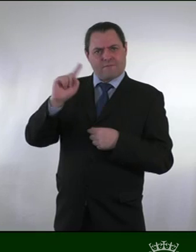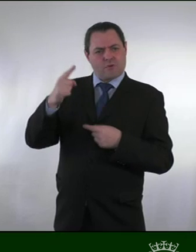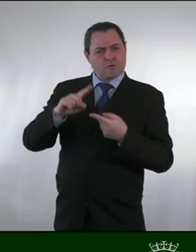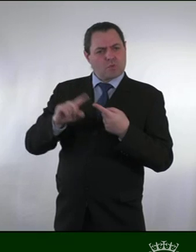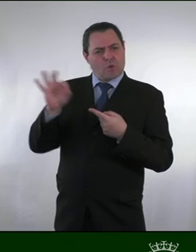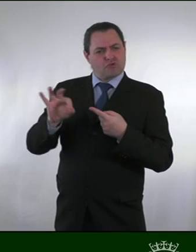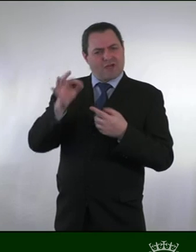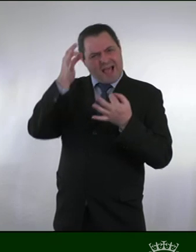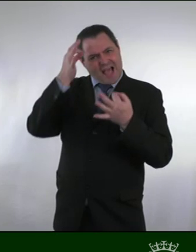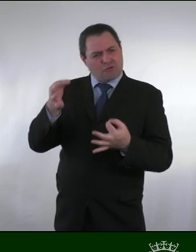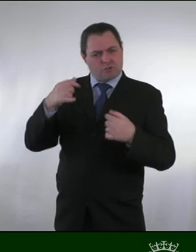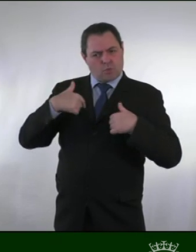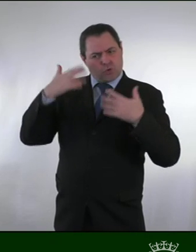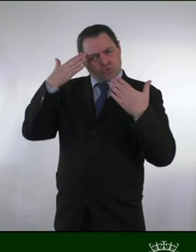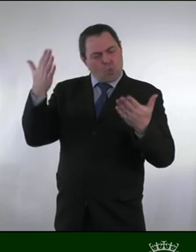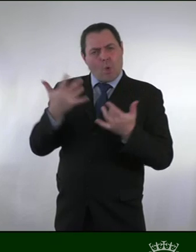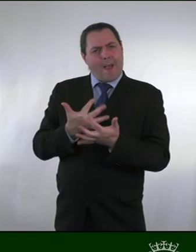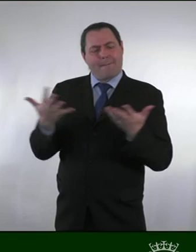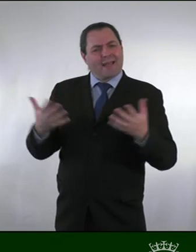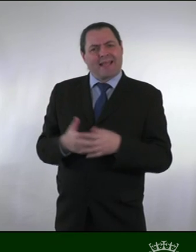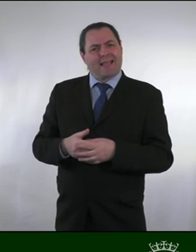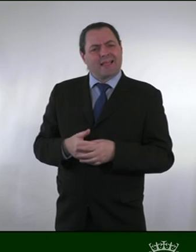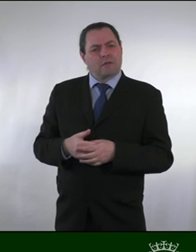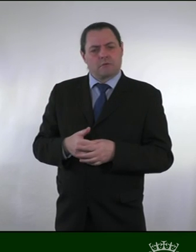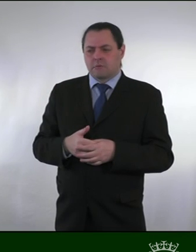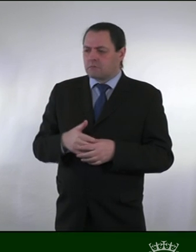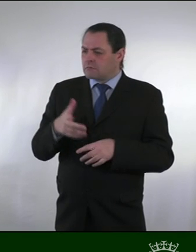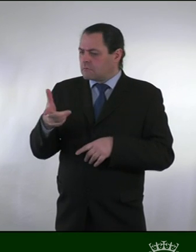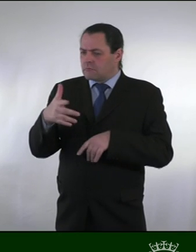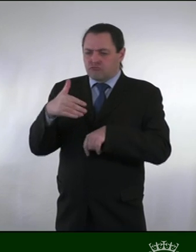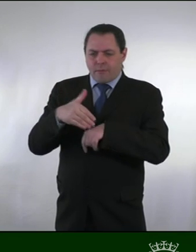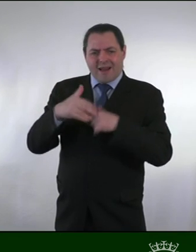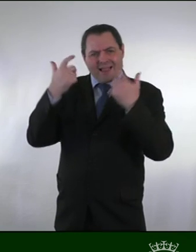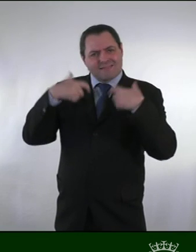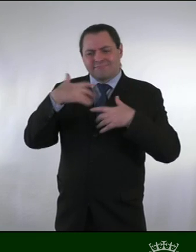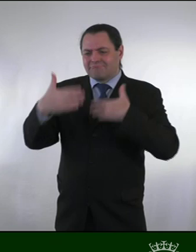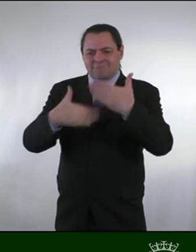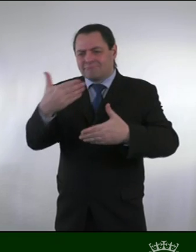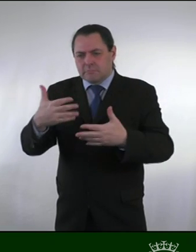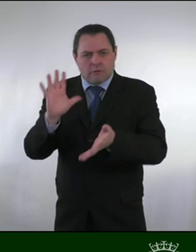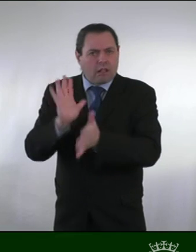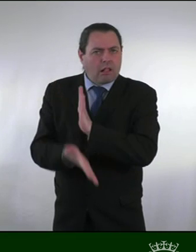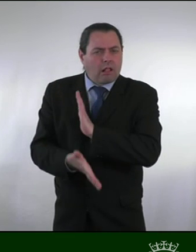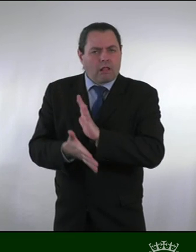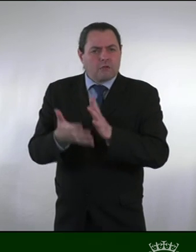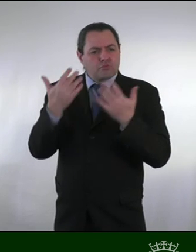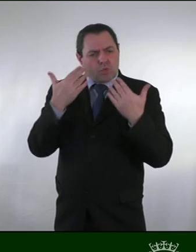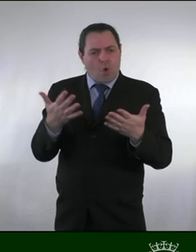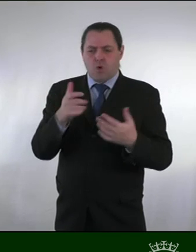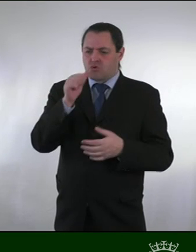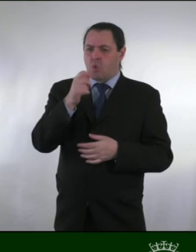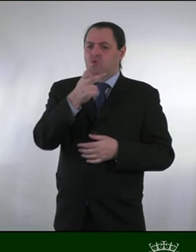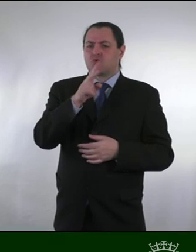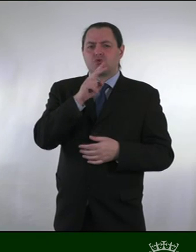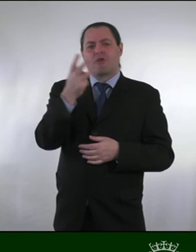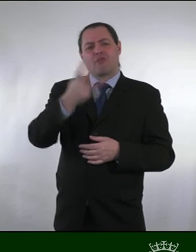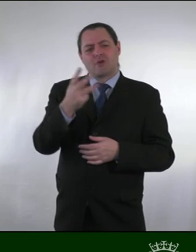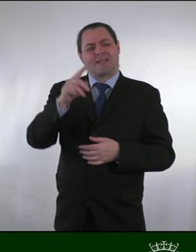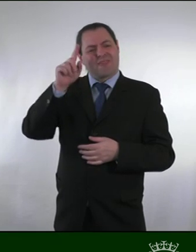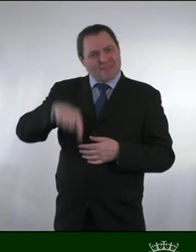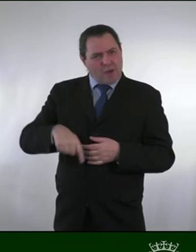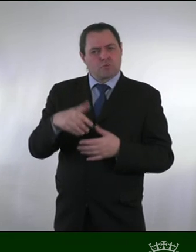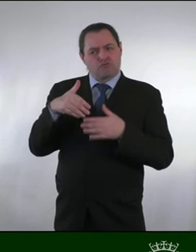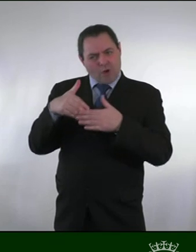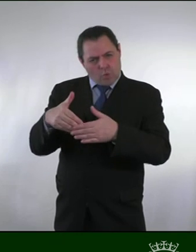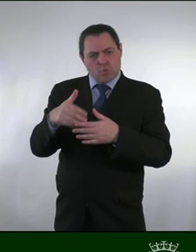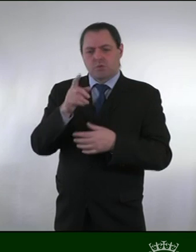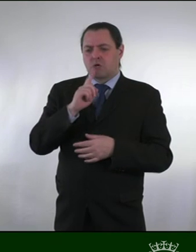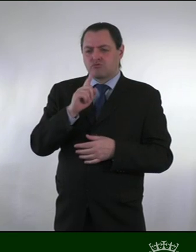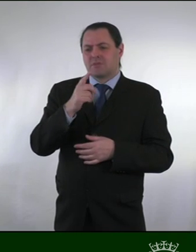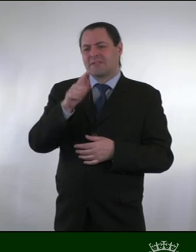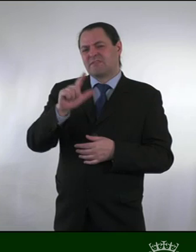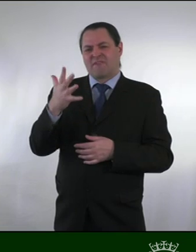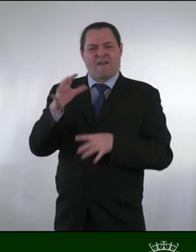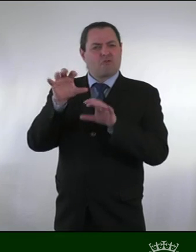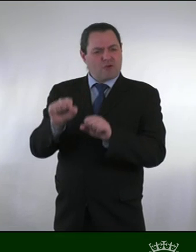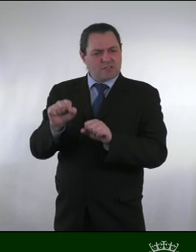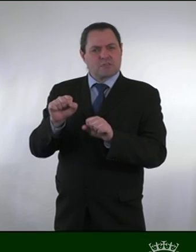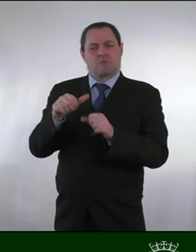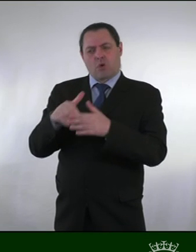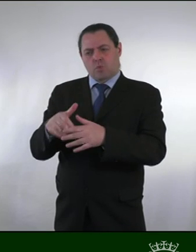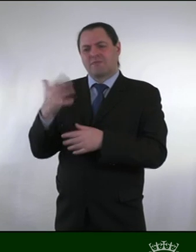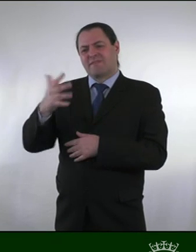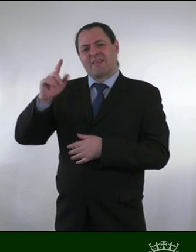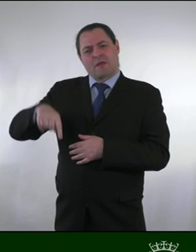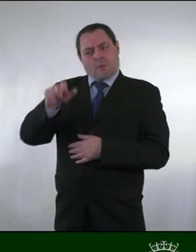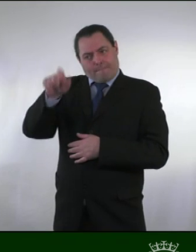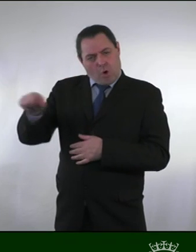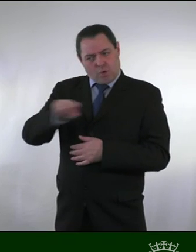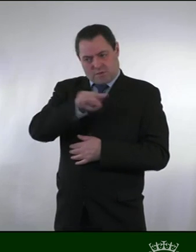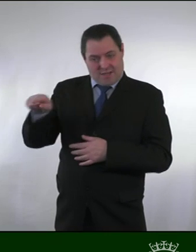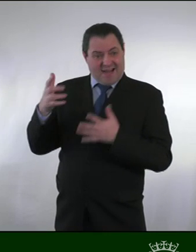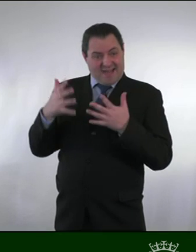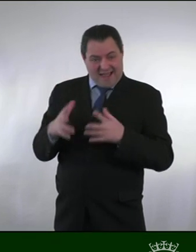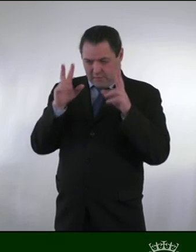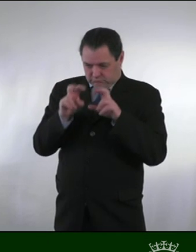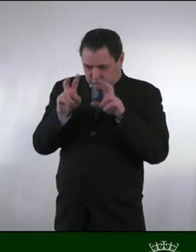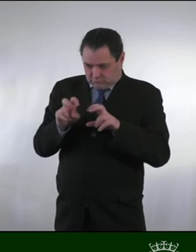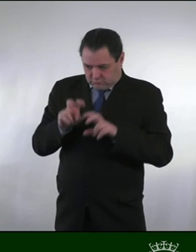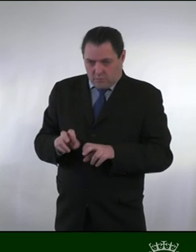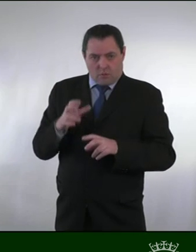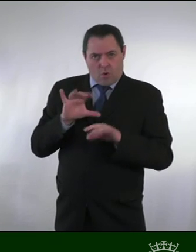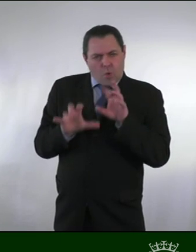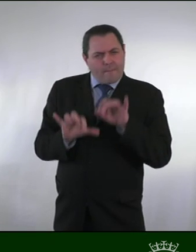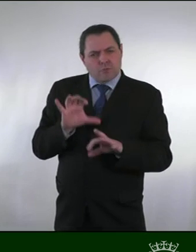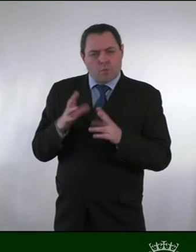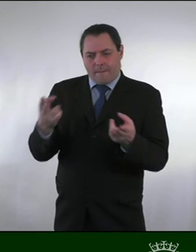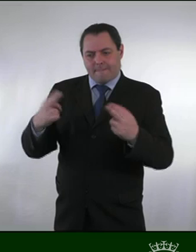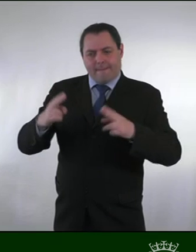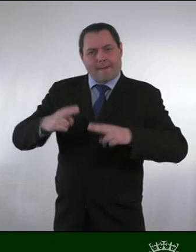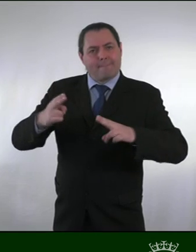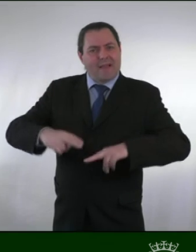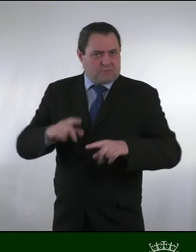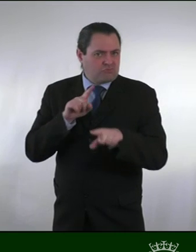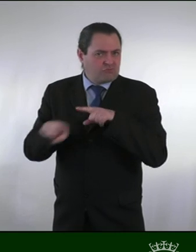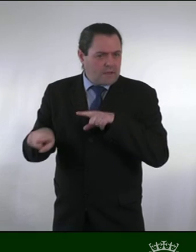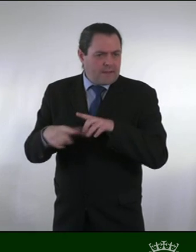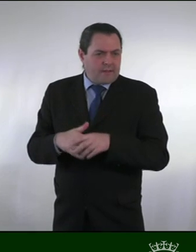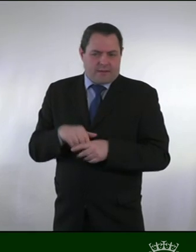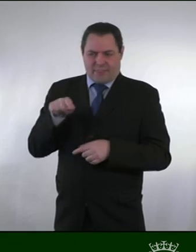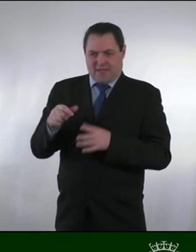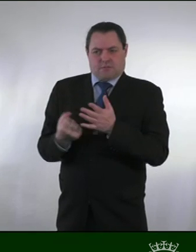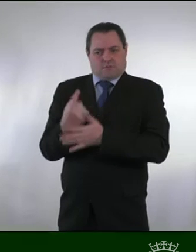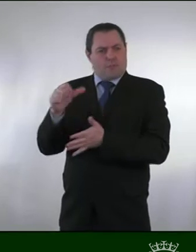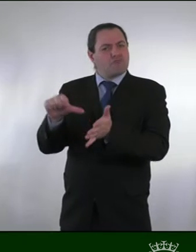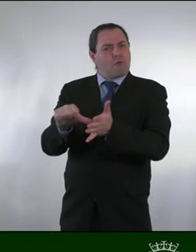We do not know how many cases might be frustrated as a result of what has happened, but I can tell the right honourable and learned Gentleman that 213,000 offence records, 175,000 arrest records and 15,000 person records are currently being investigated because they are the subject of this problem.